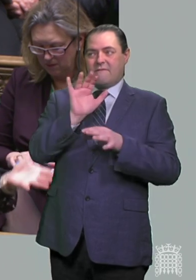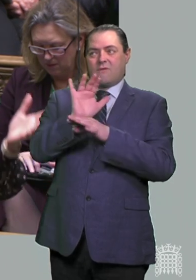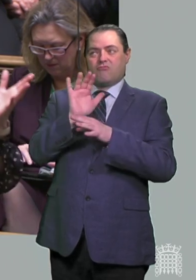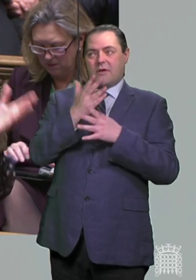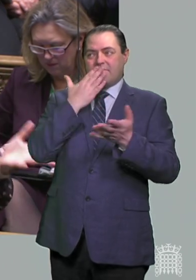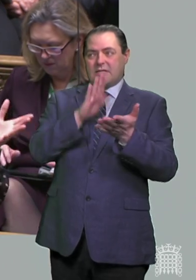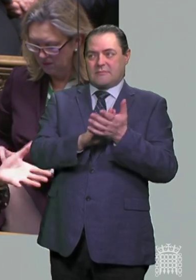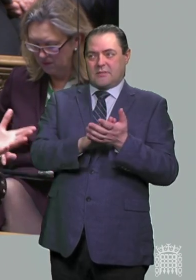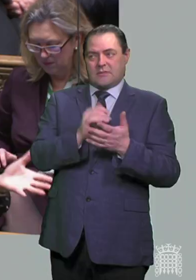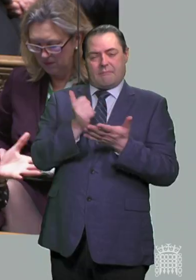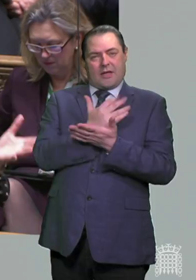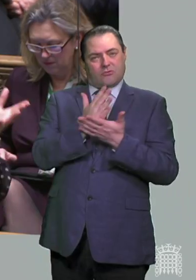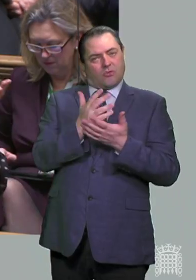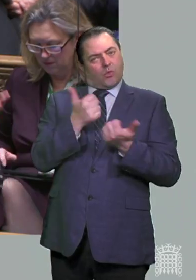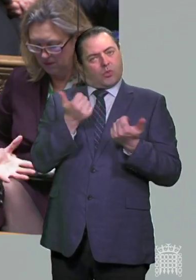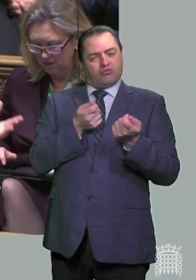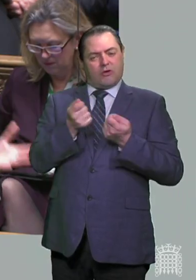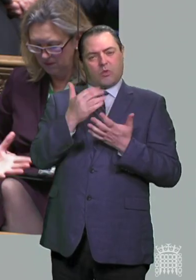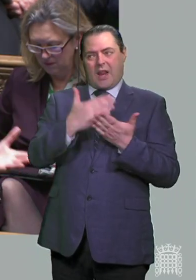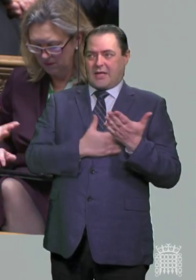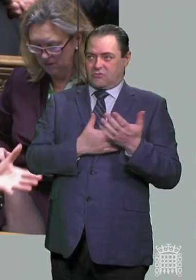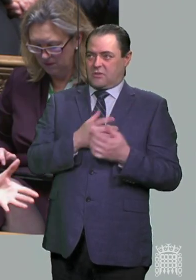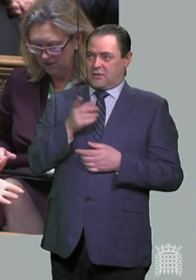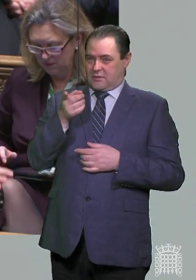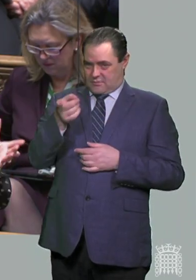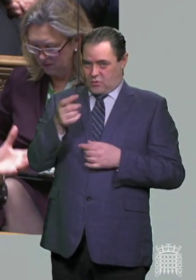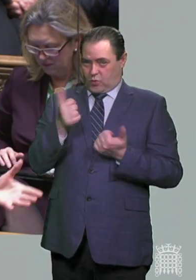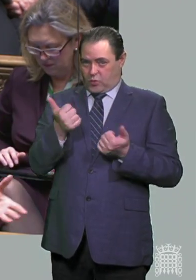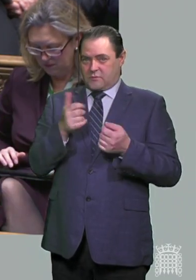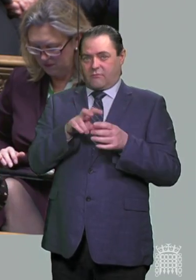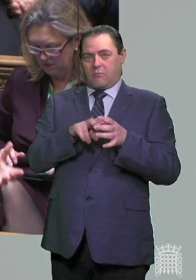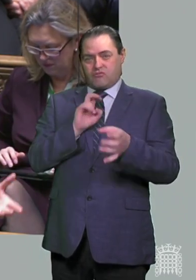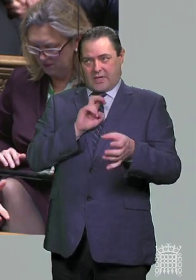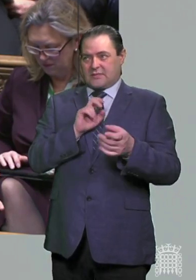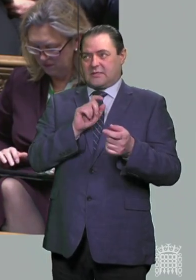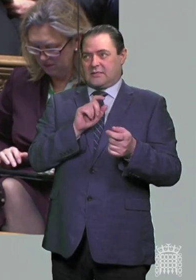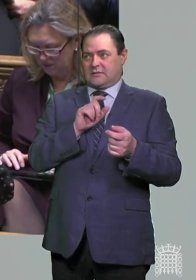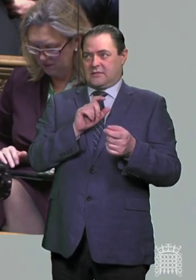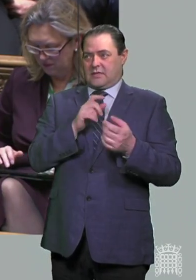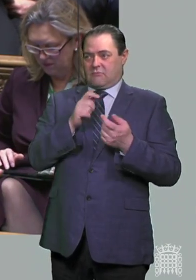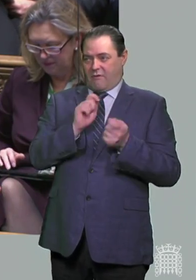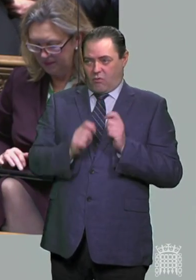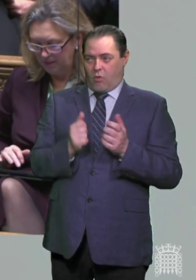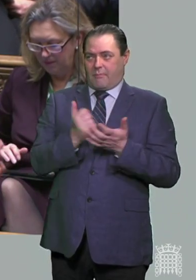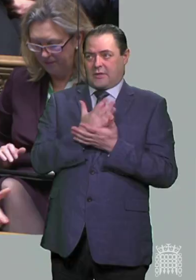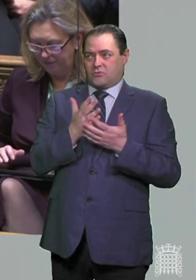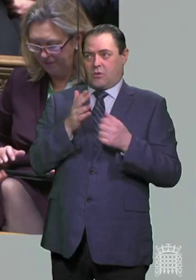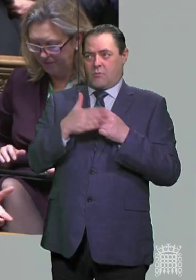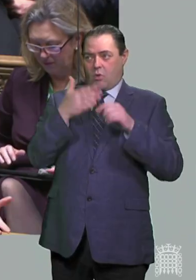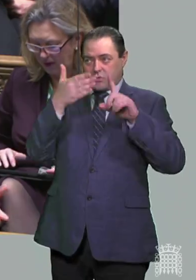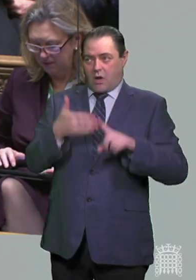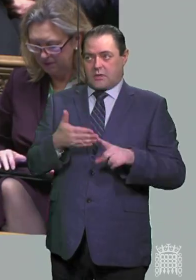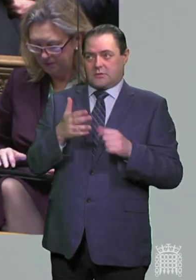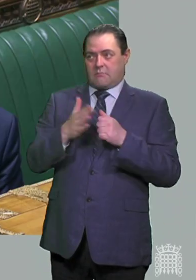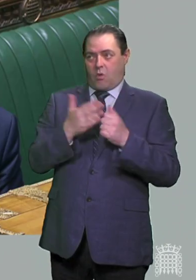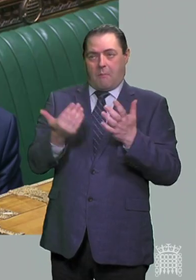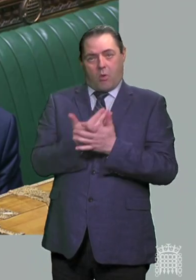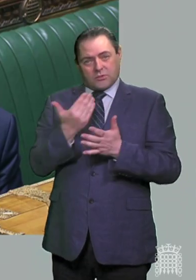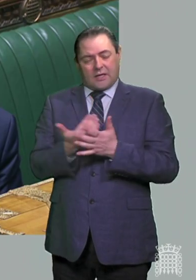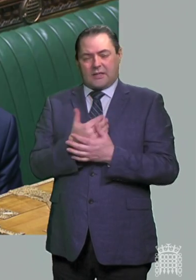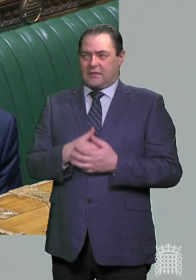The Minister has been a strong advocate for post-Brexit regulatory reform to make our rules more competitive, targeted, agile and modern.